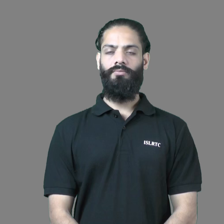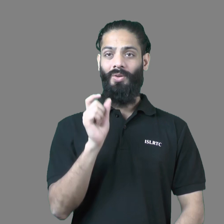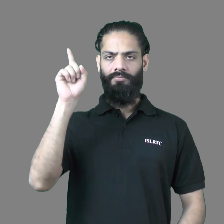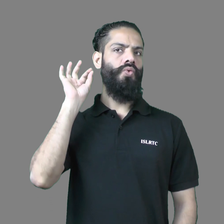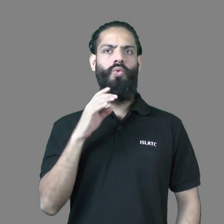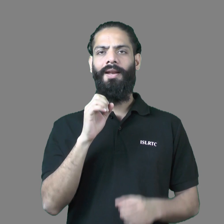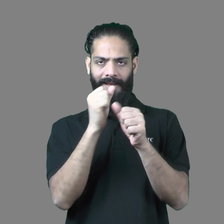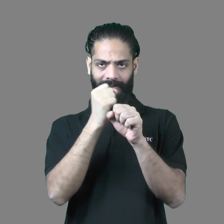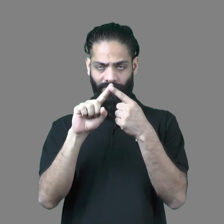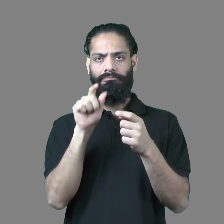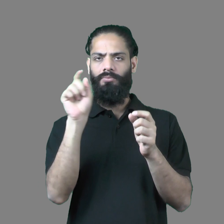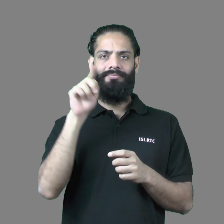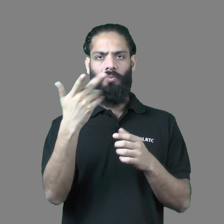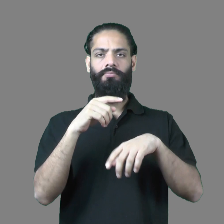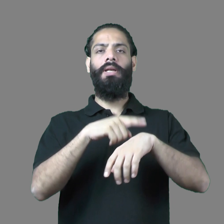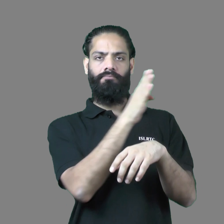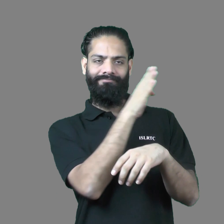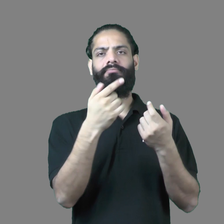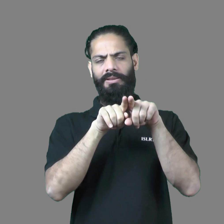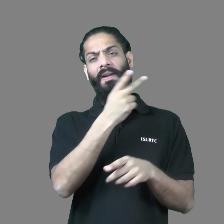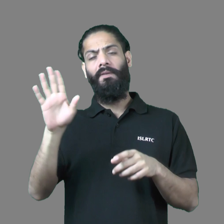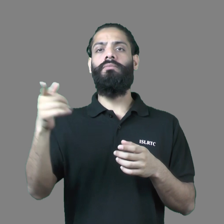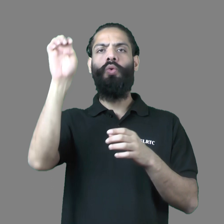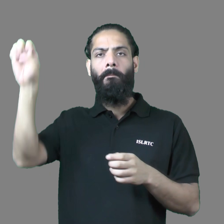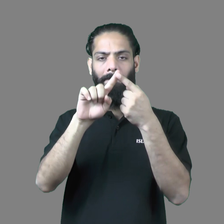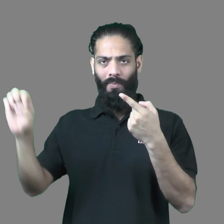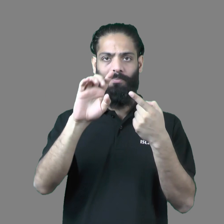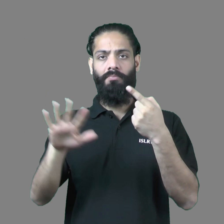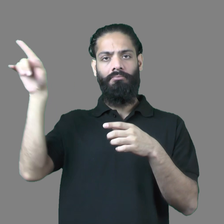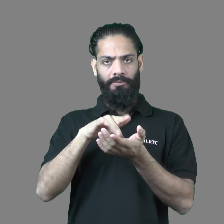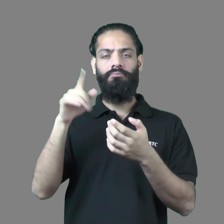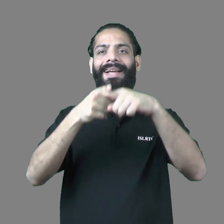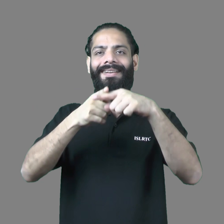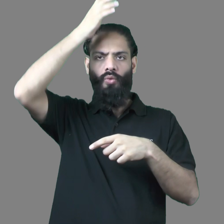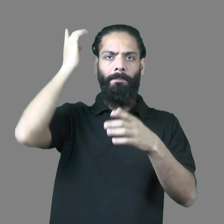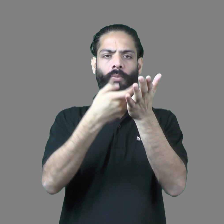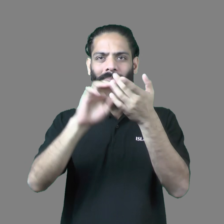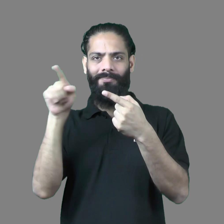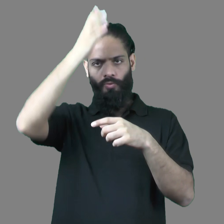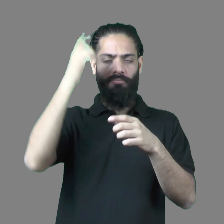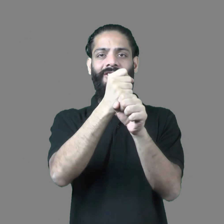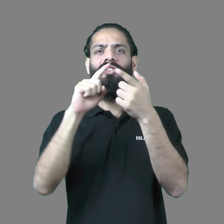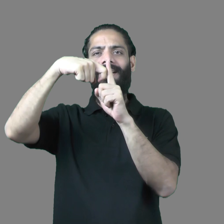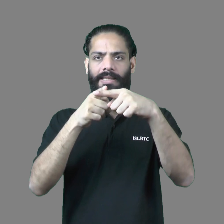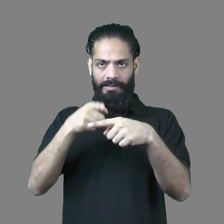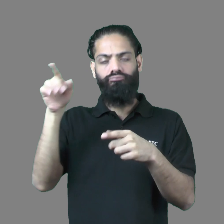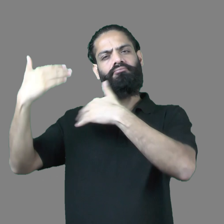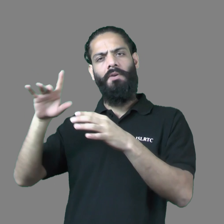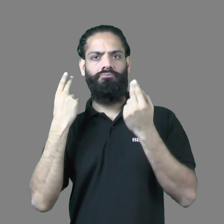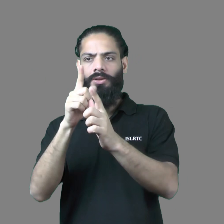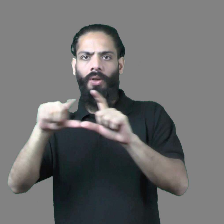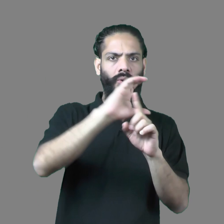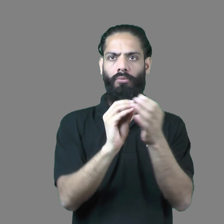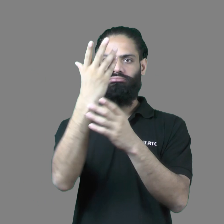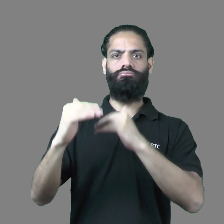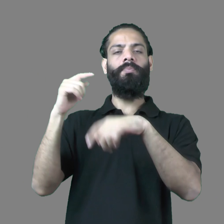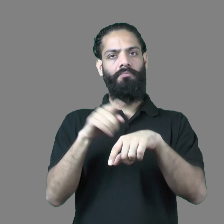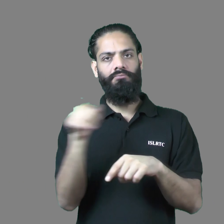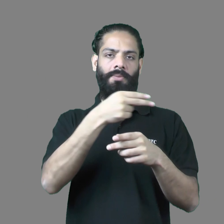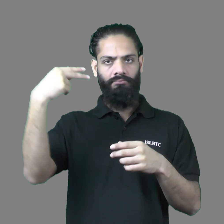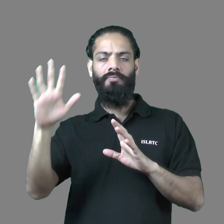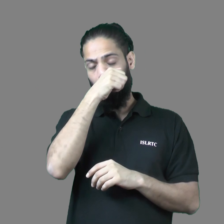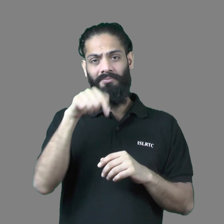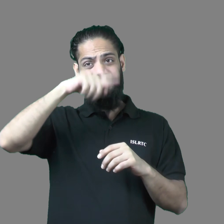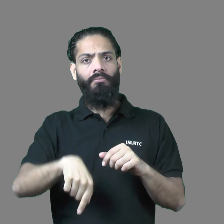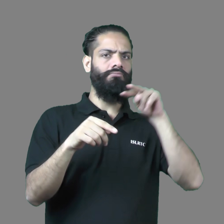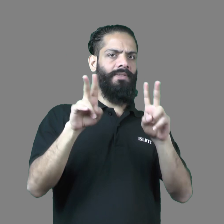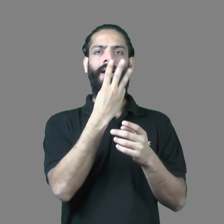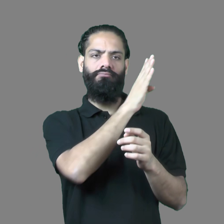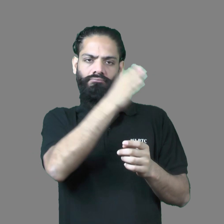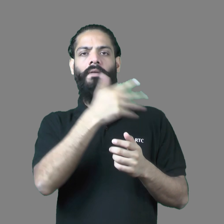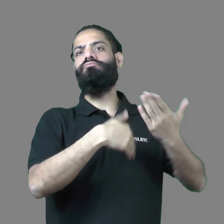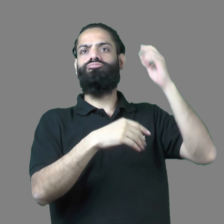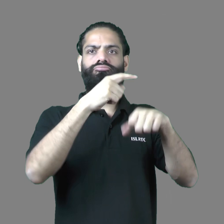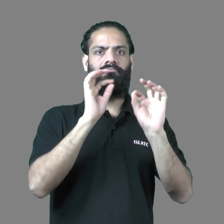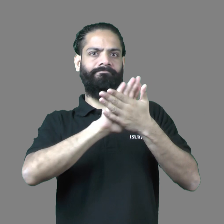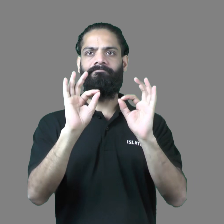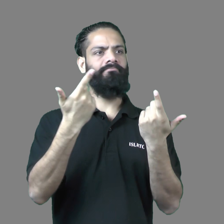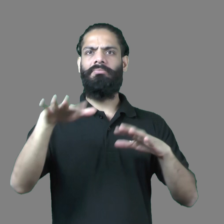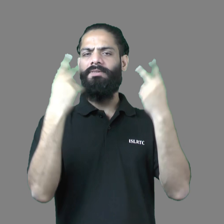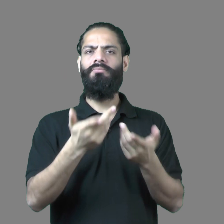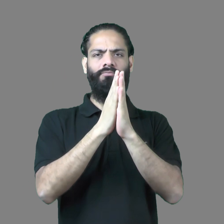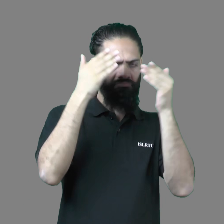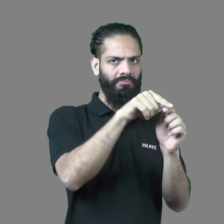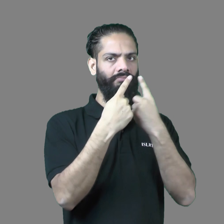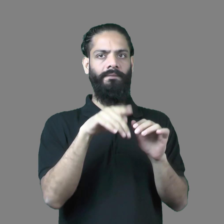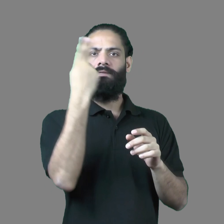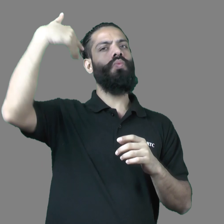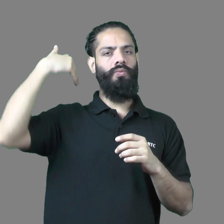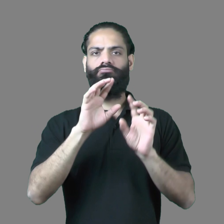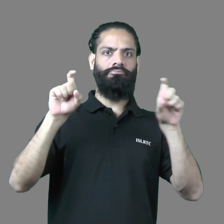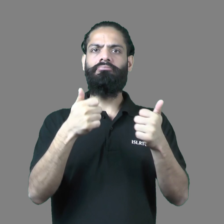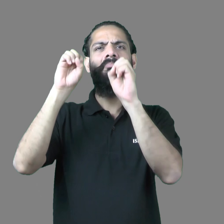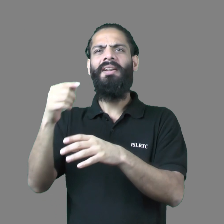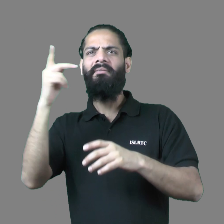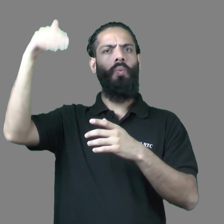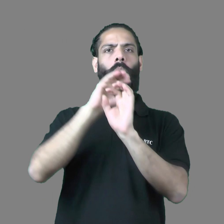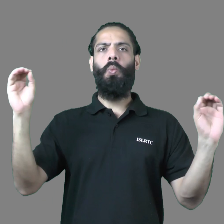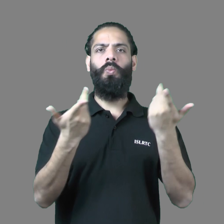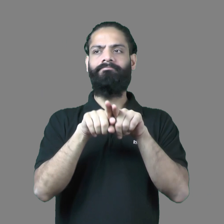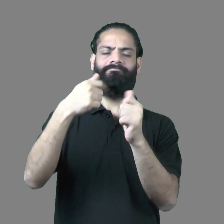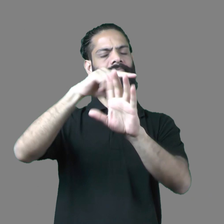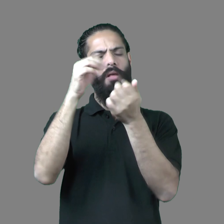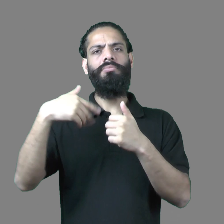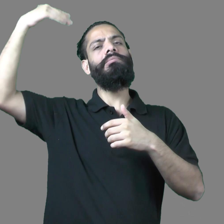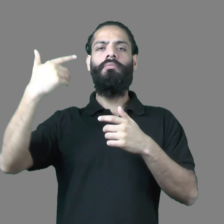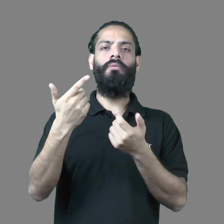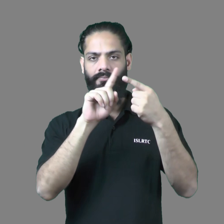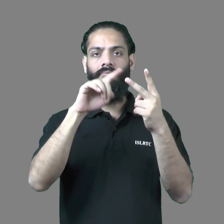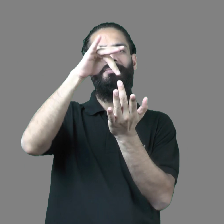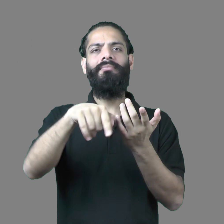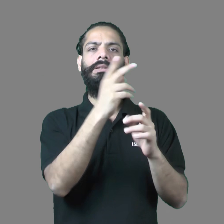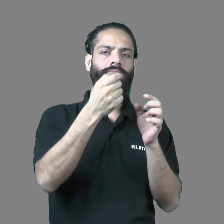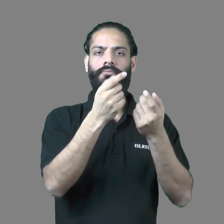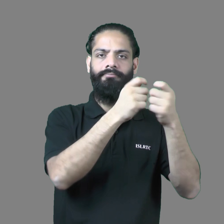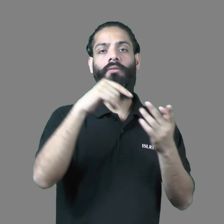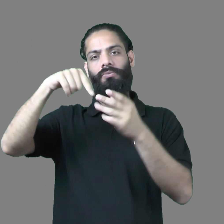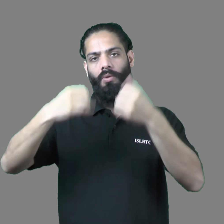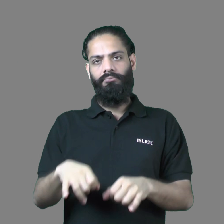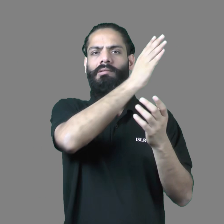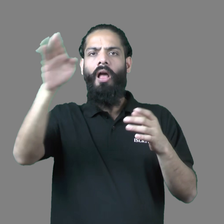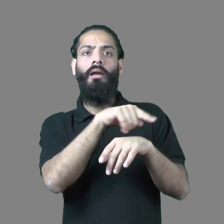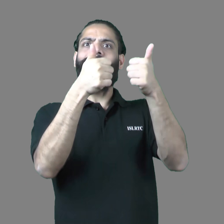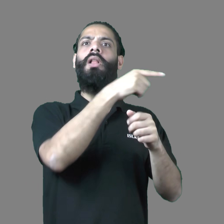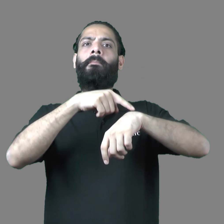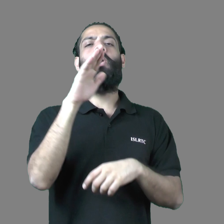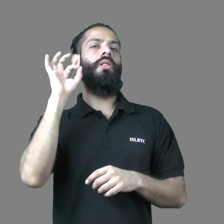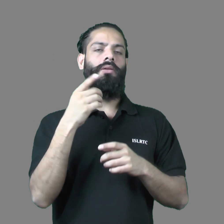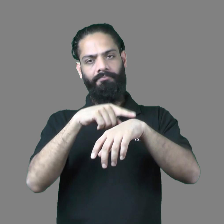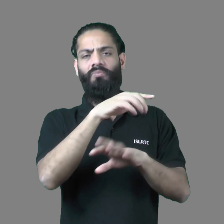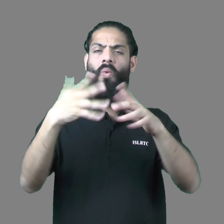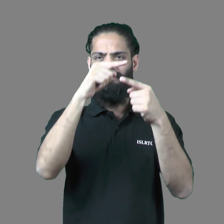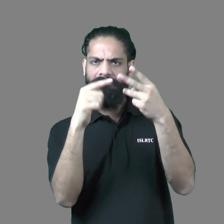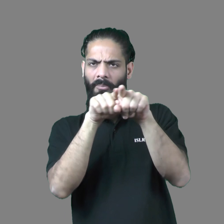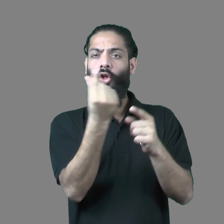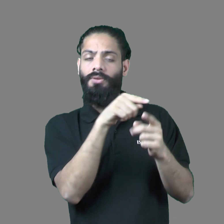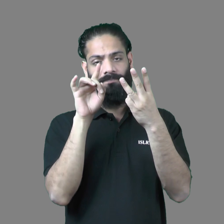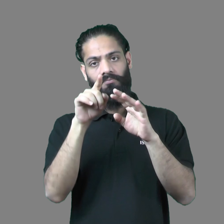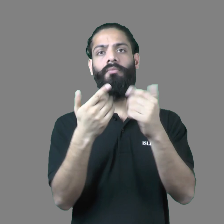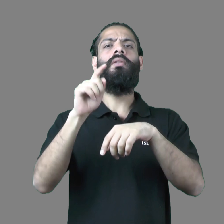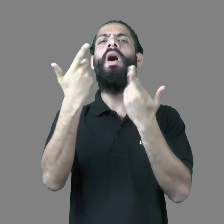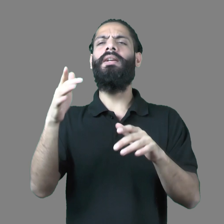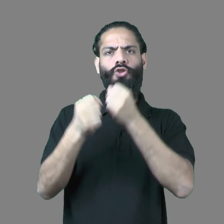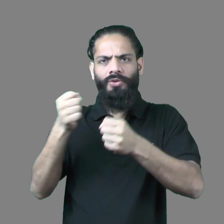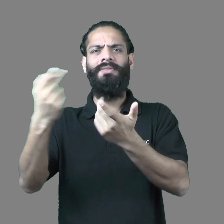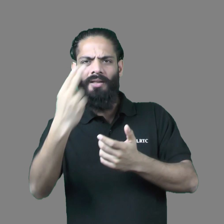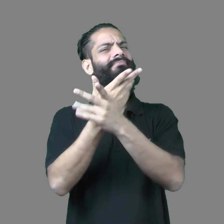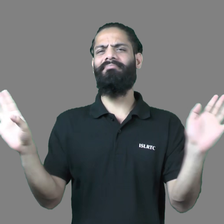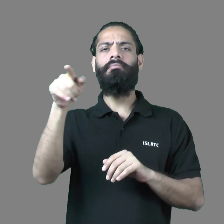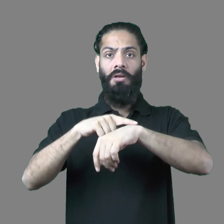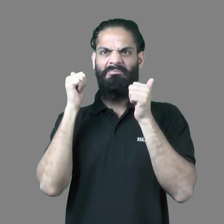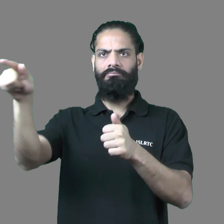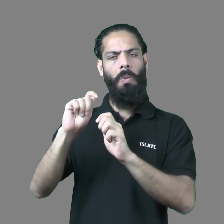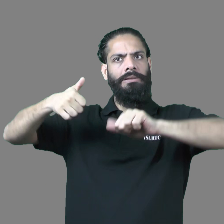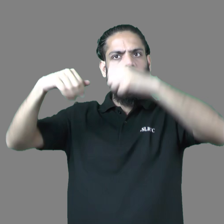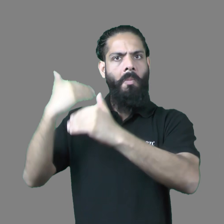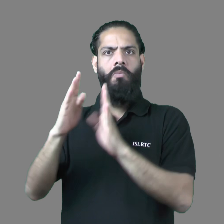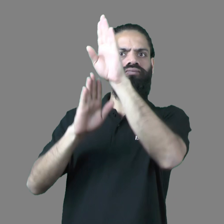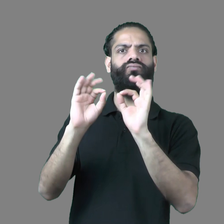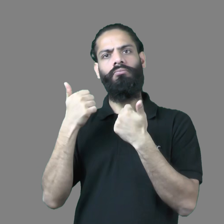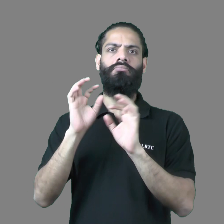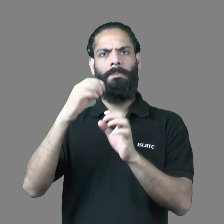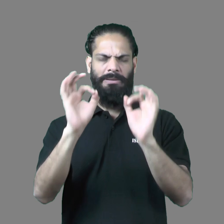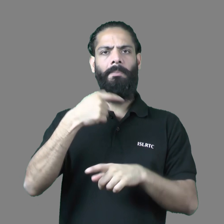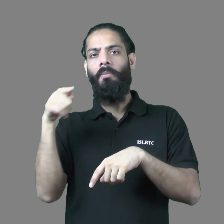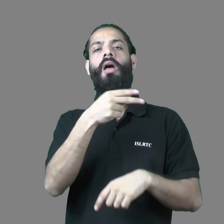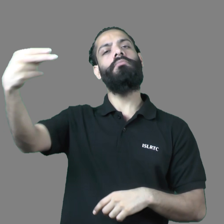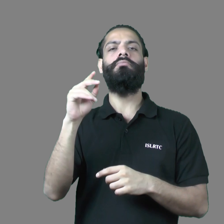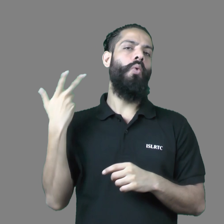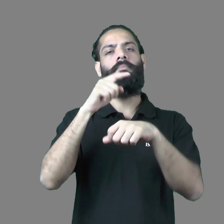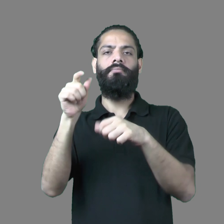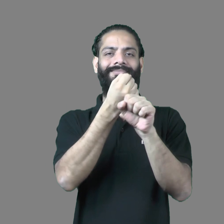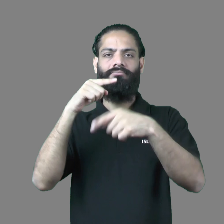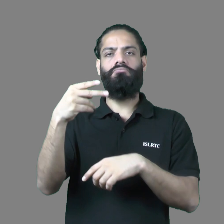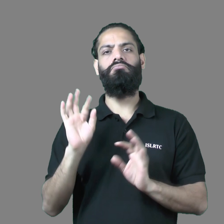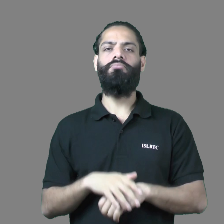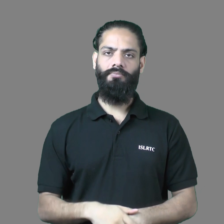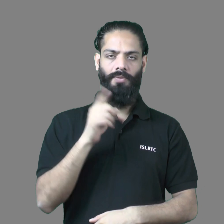Golden Age